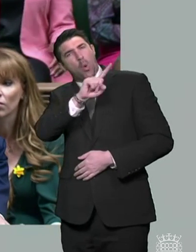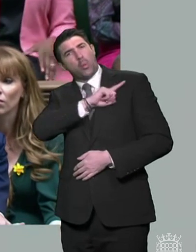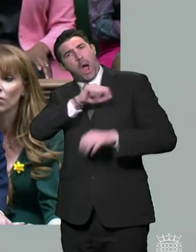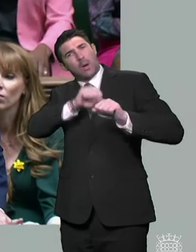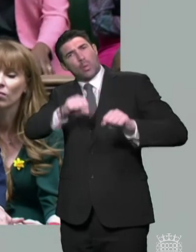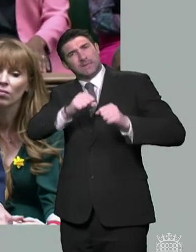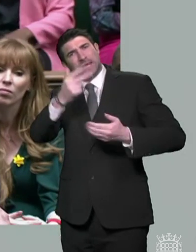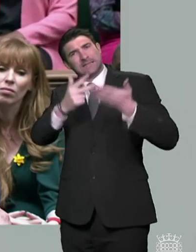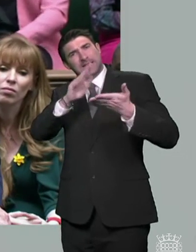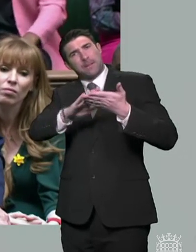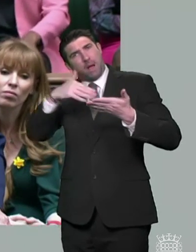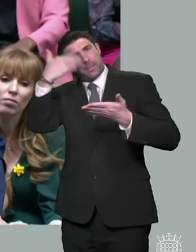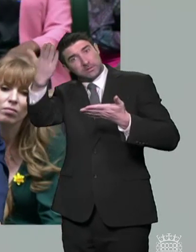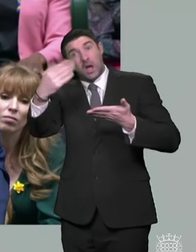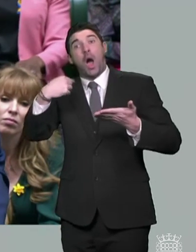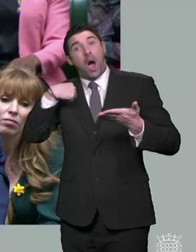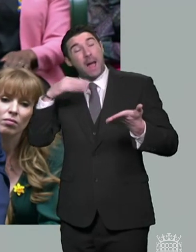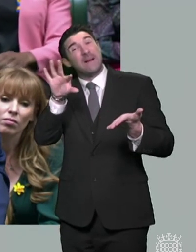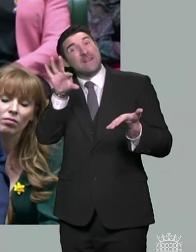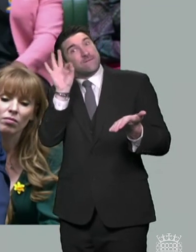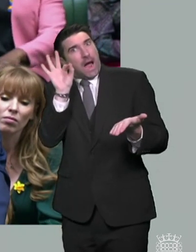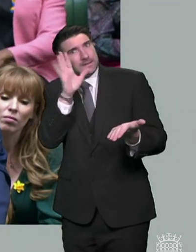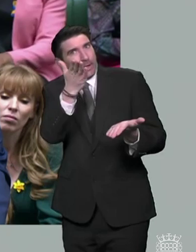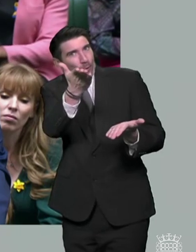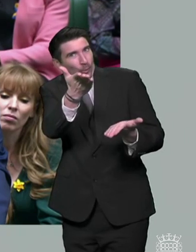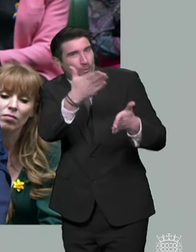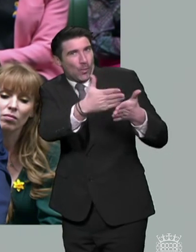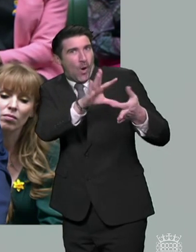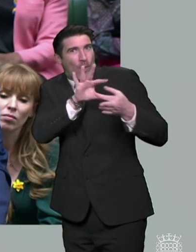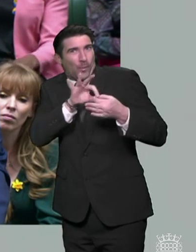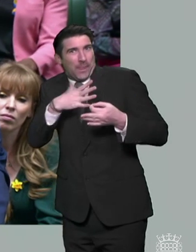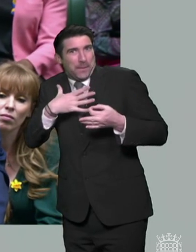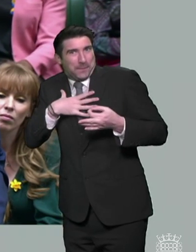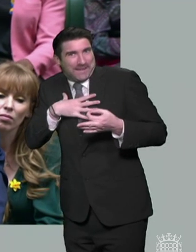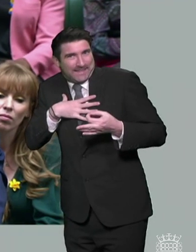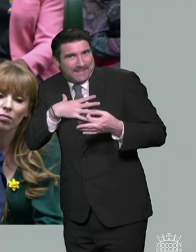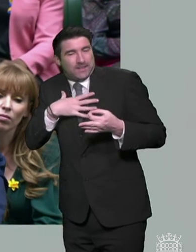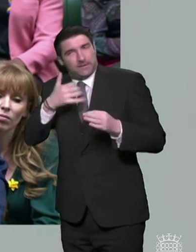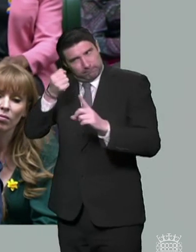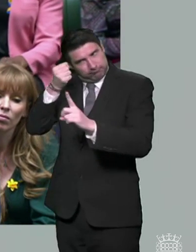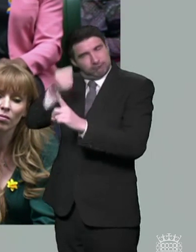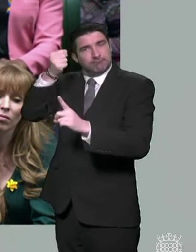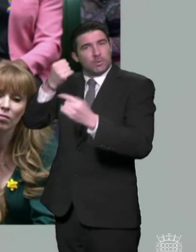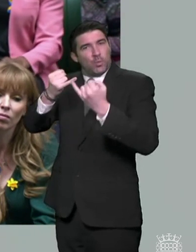So this is an invitation to work together, Prime Minister. The Department for Business, Energy and Industrial Strategy published a White Paper this week.